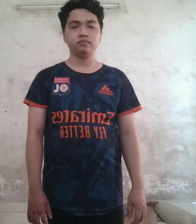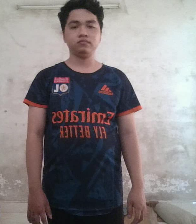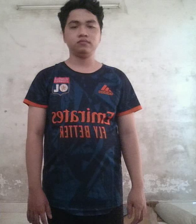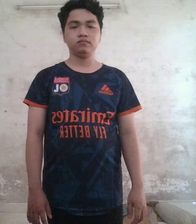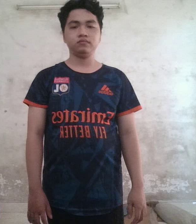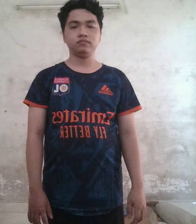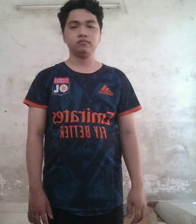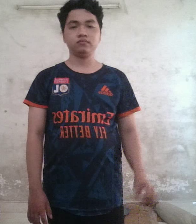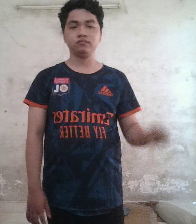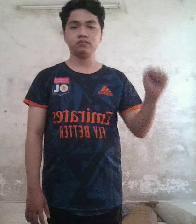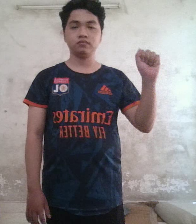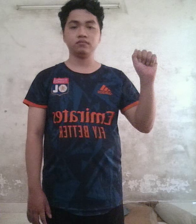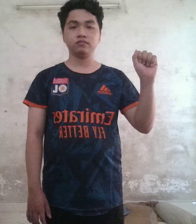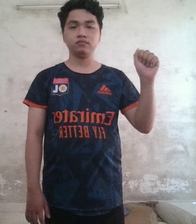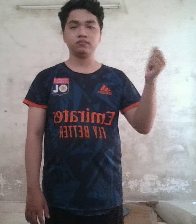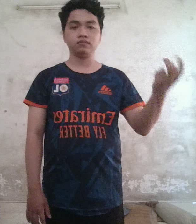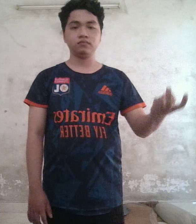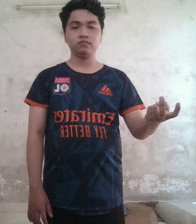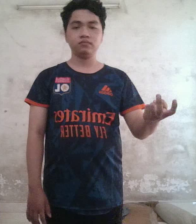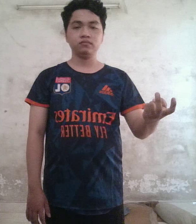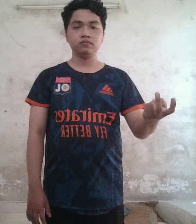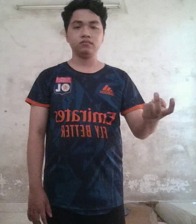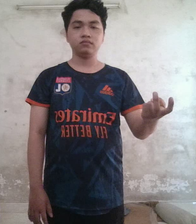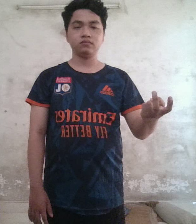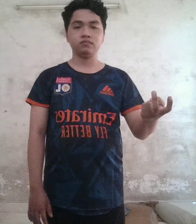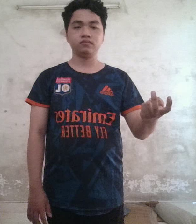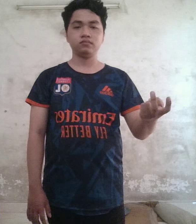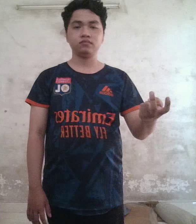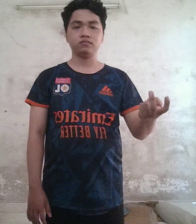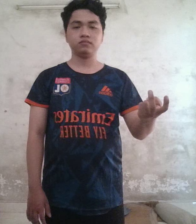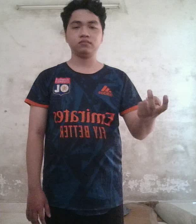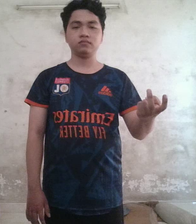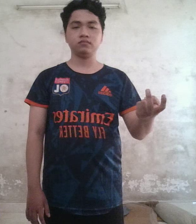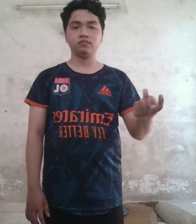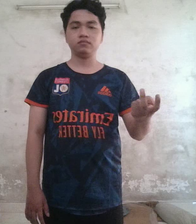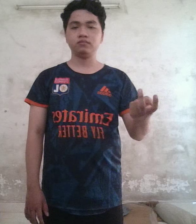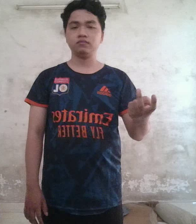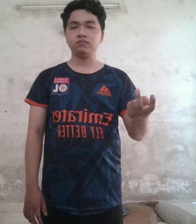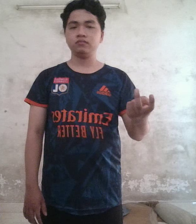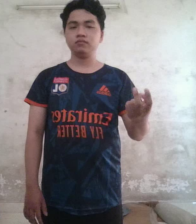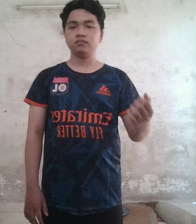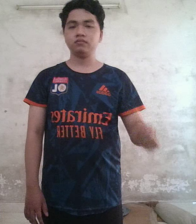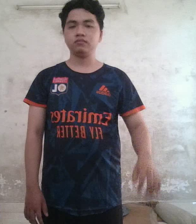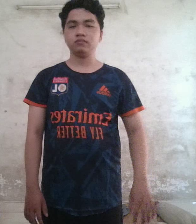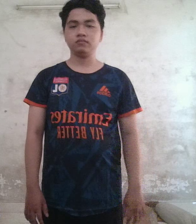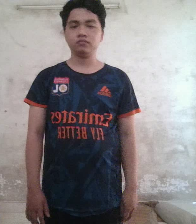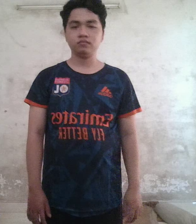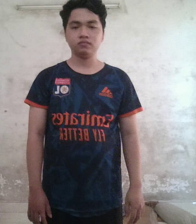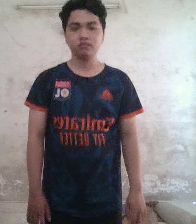ă